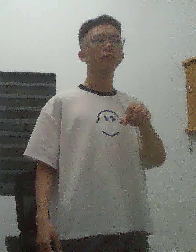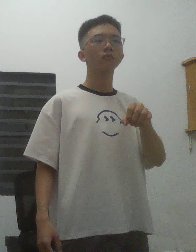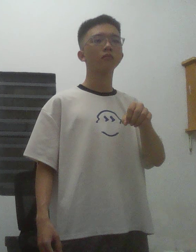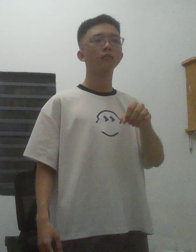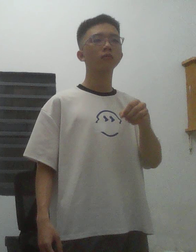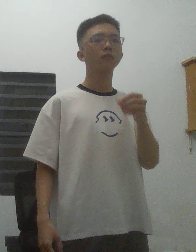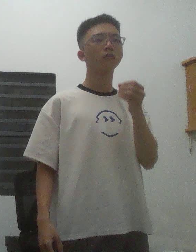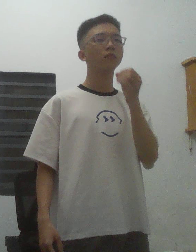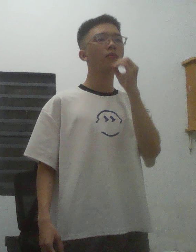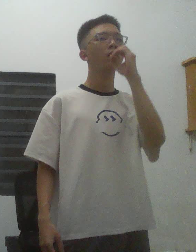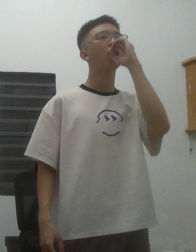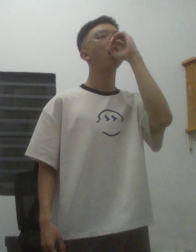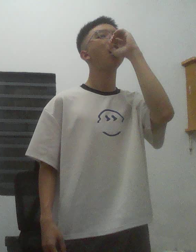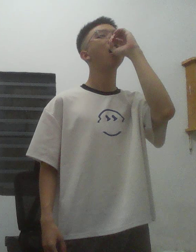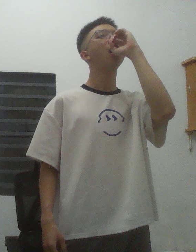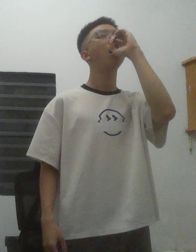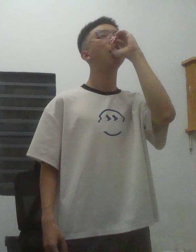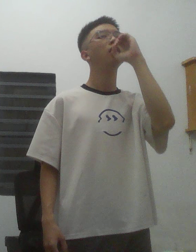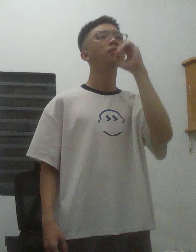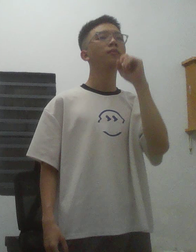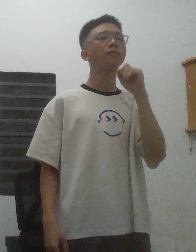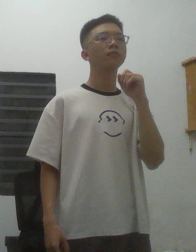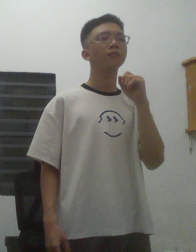uong